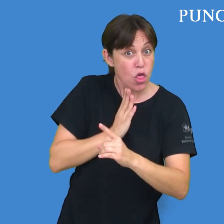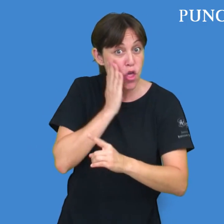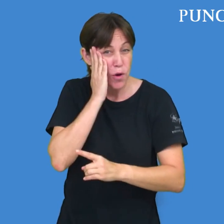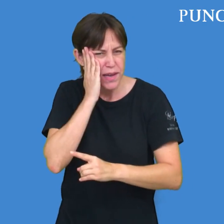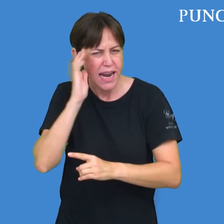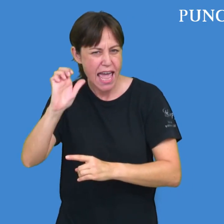dormir